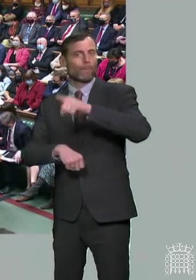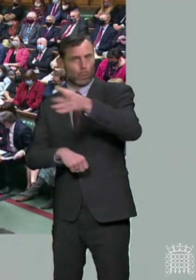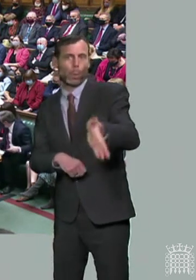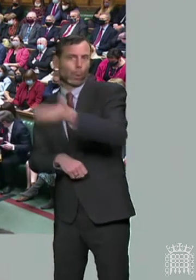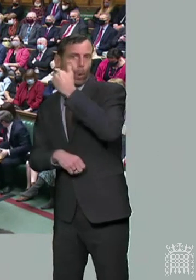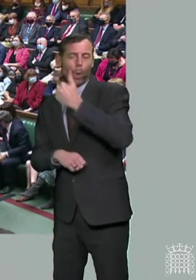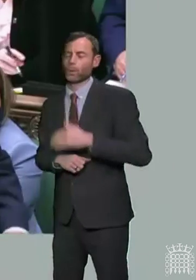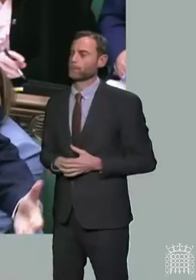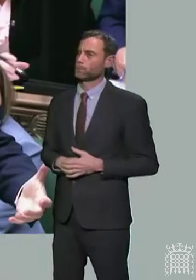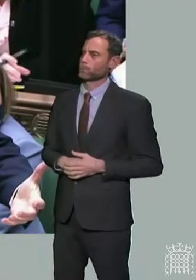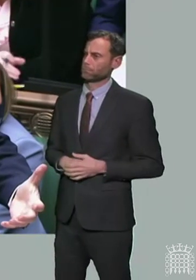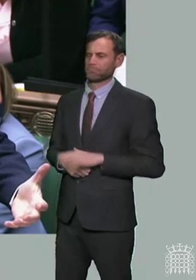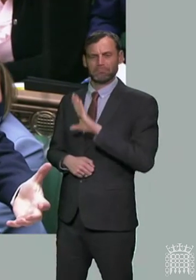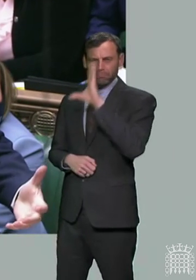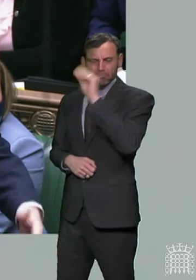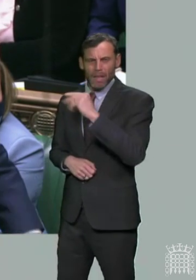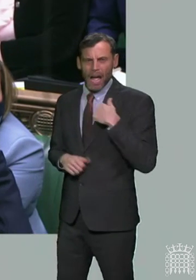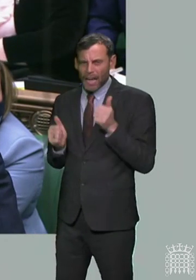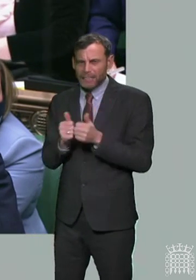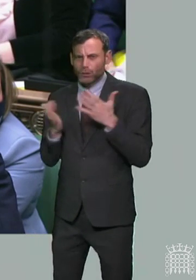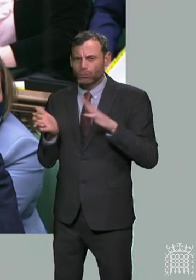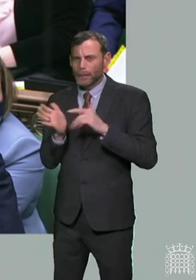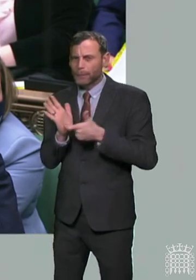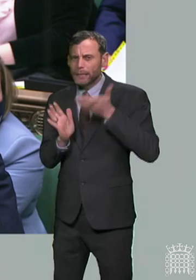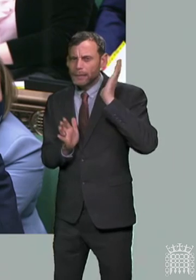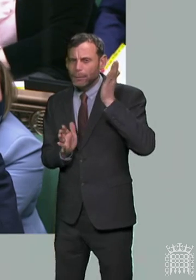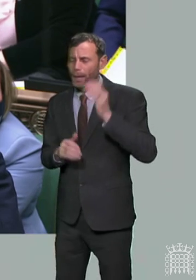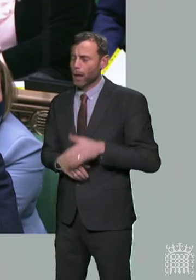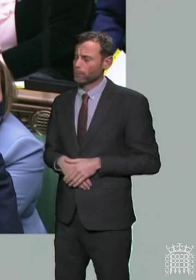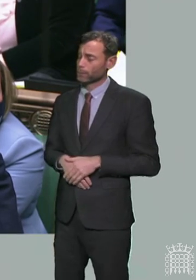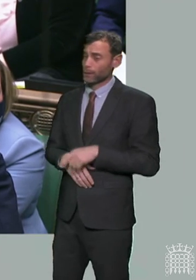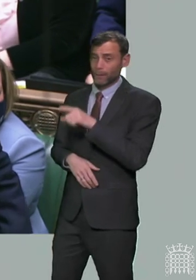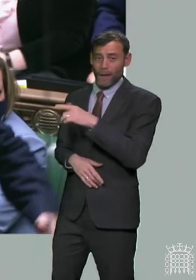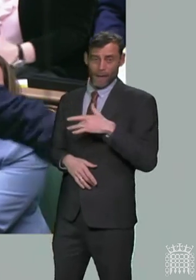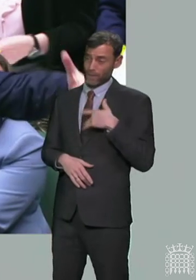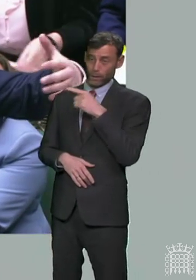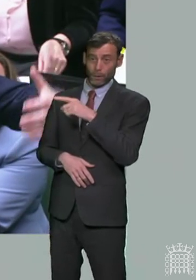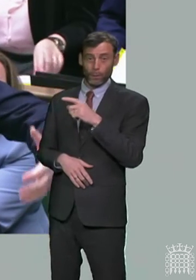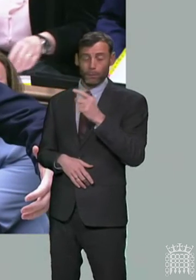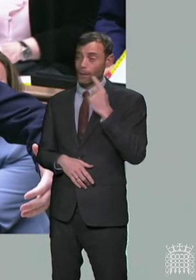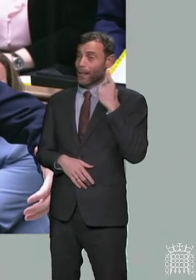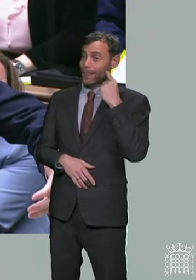Lady, and I do not think that she can have been following anything that has been said this afternoon.